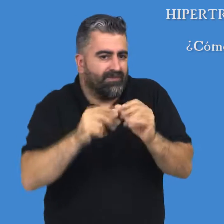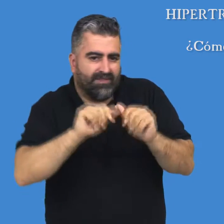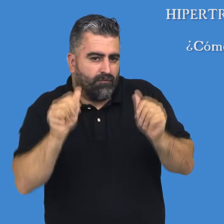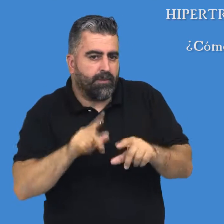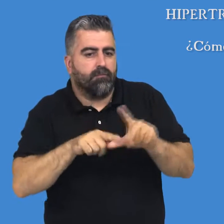forma